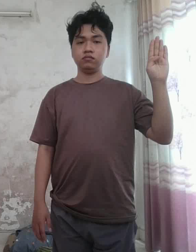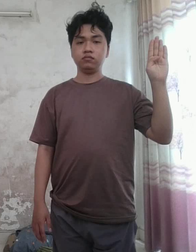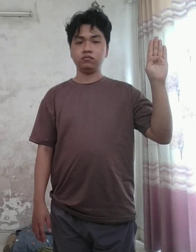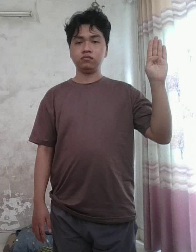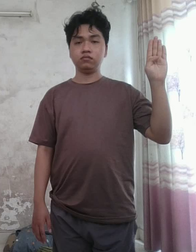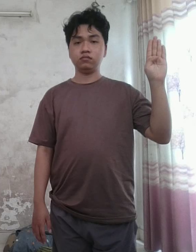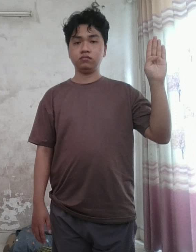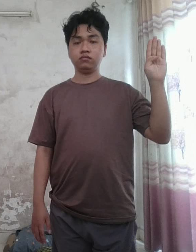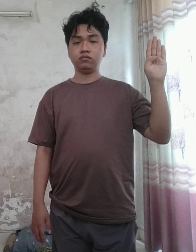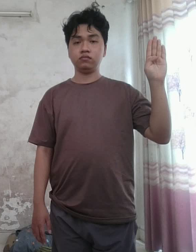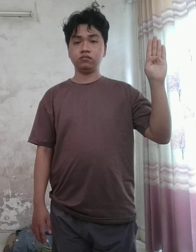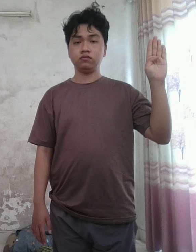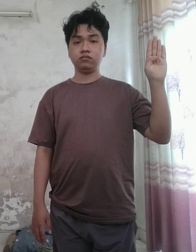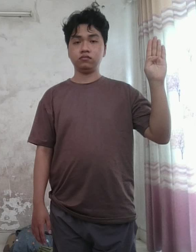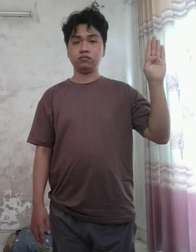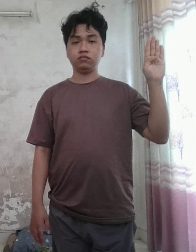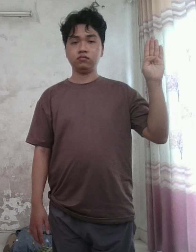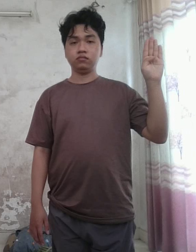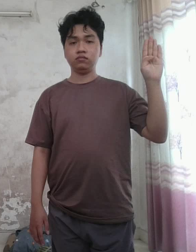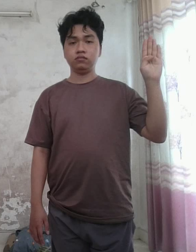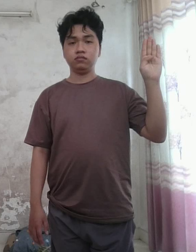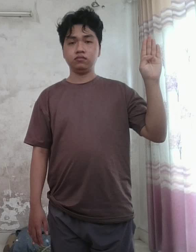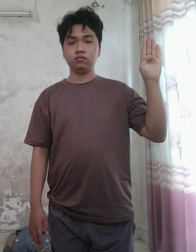b